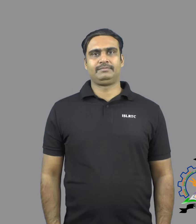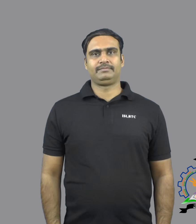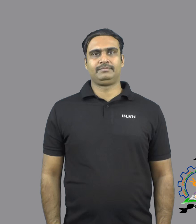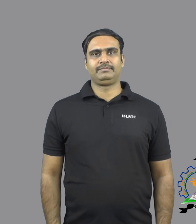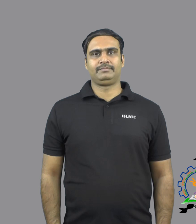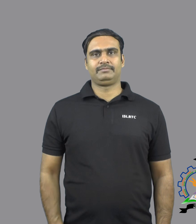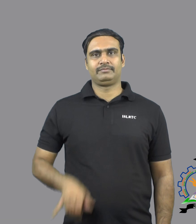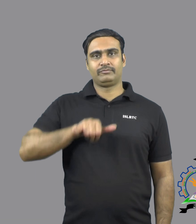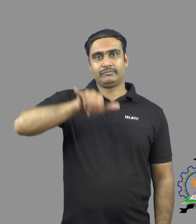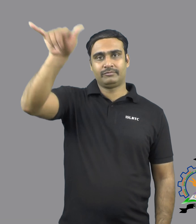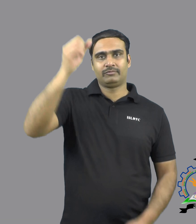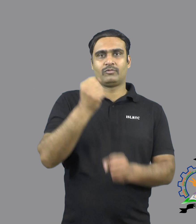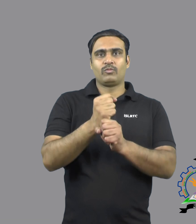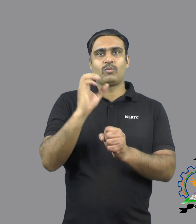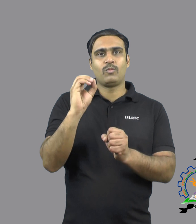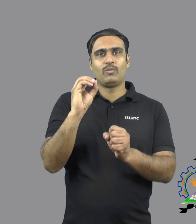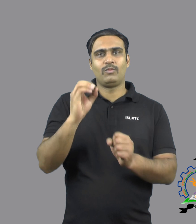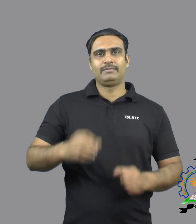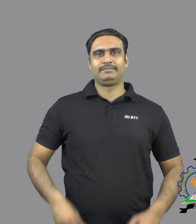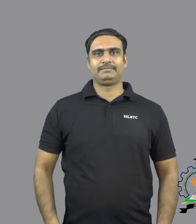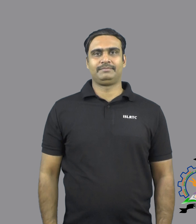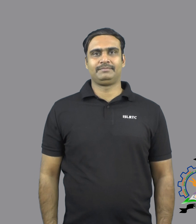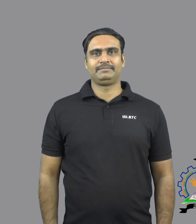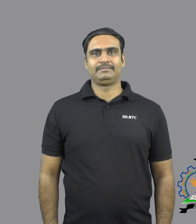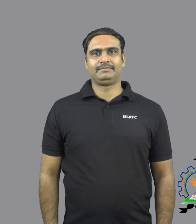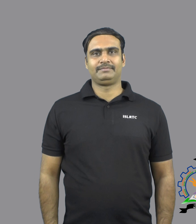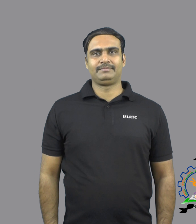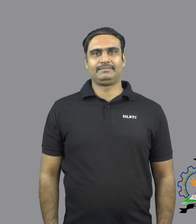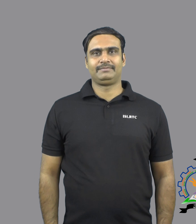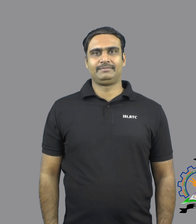Go Air